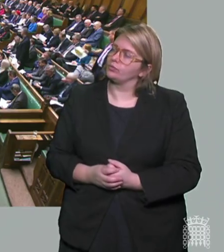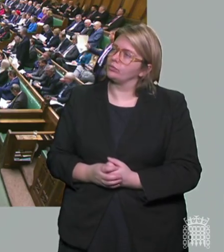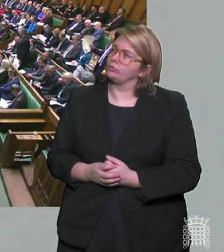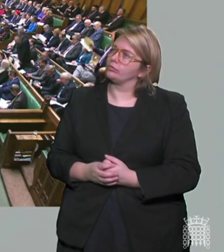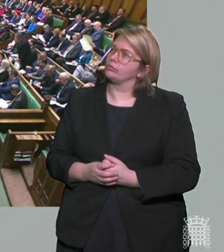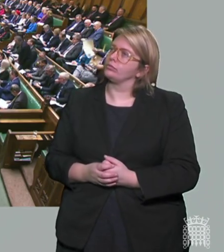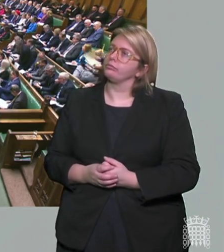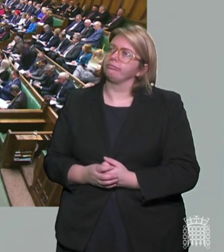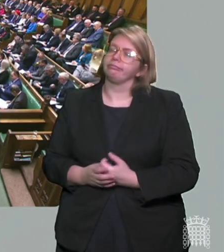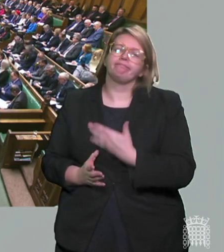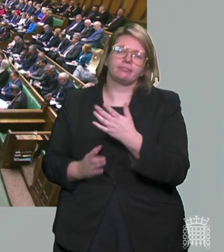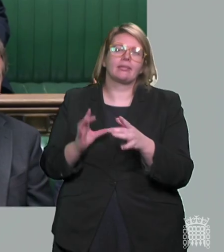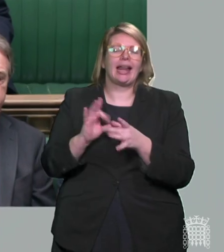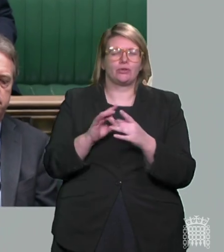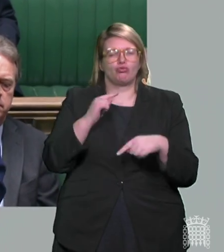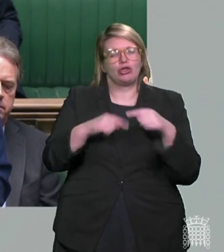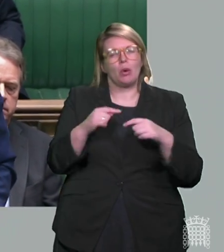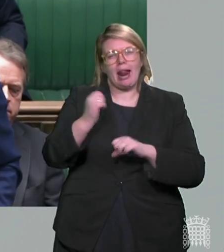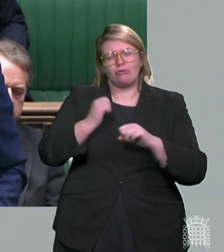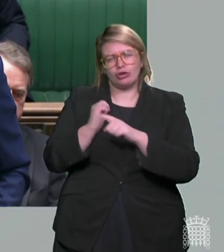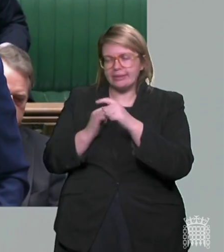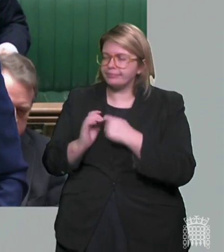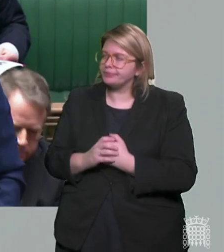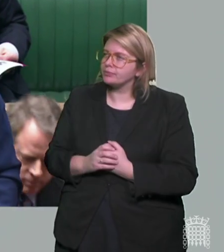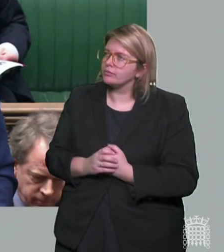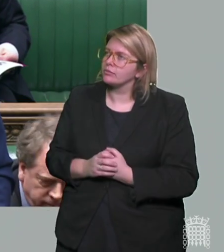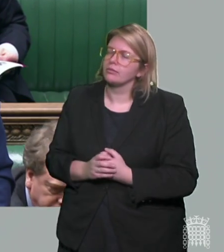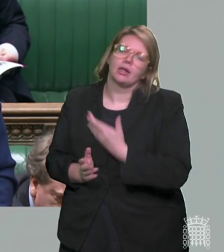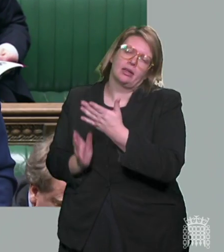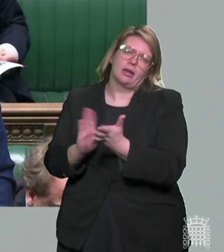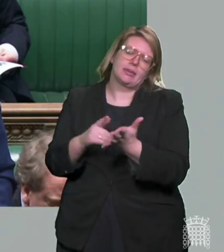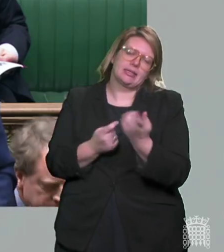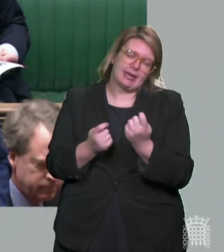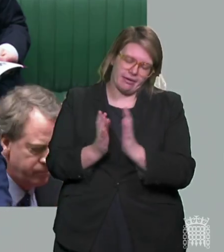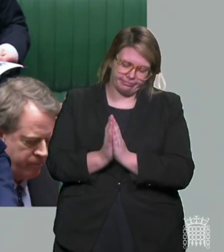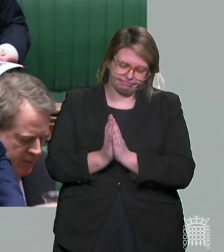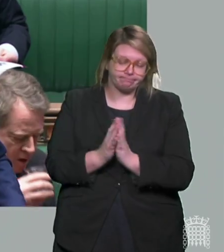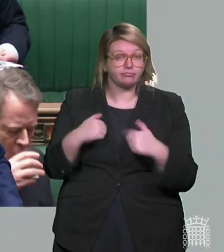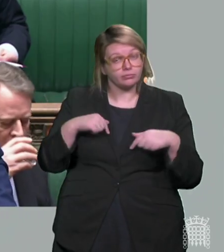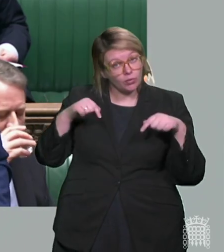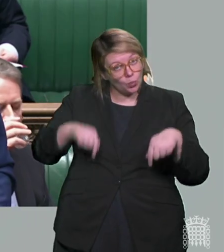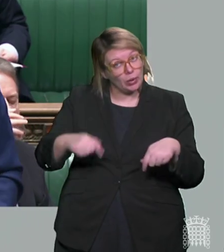The UK Government are fully committed to supporting Scotland to realise its significant renewable energy potential.